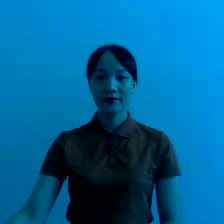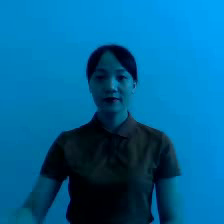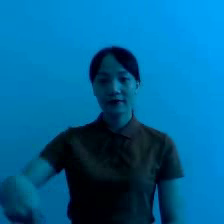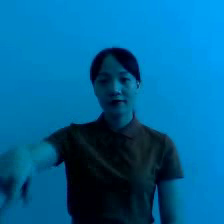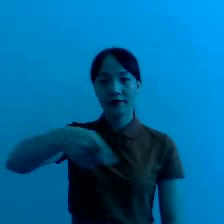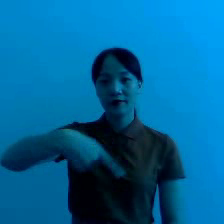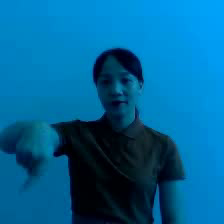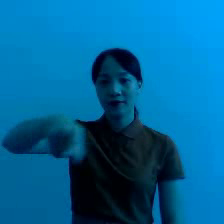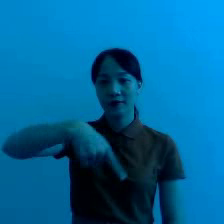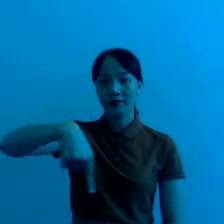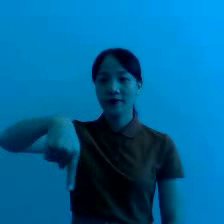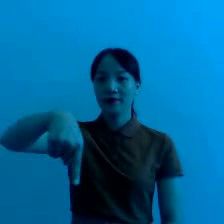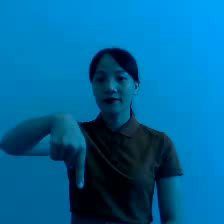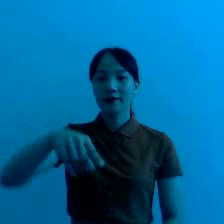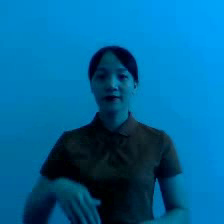Chúng ta